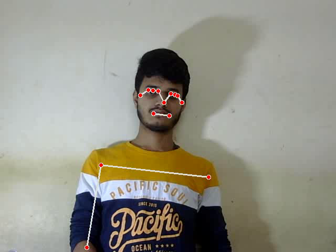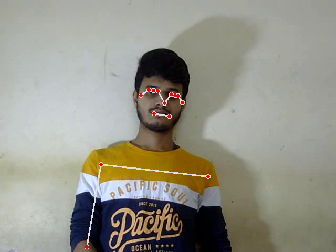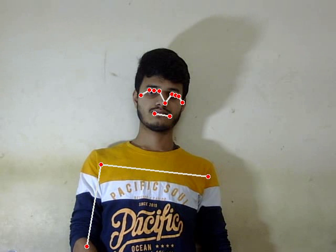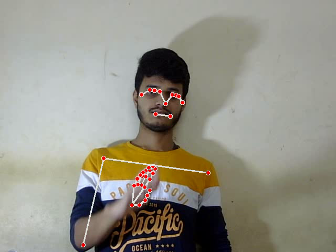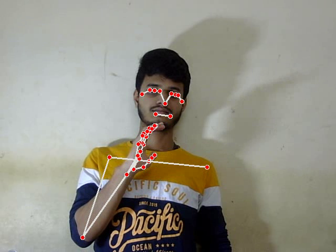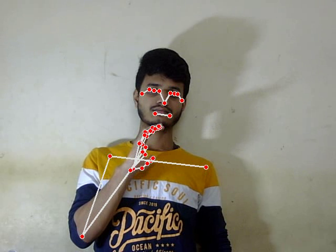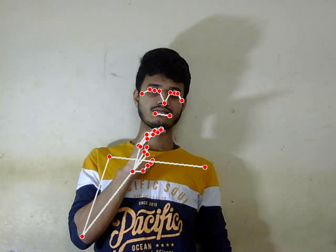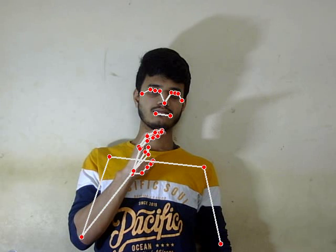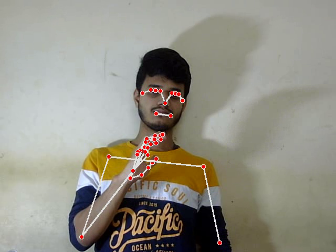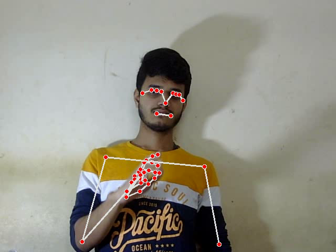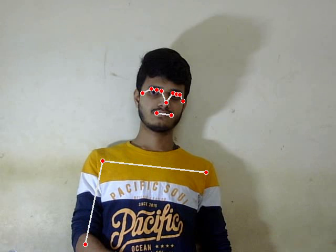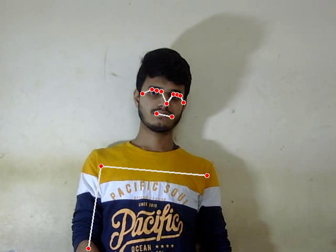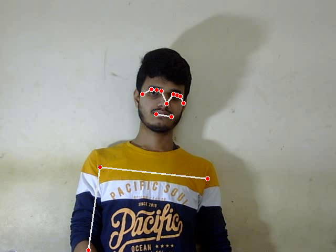fine